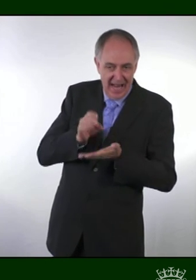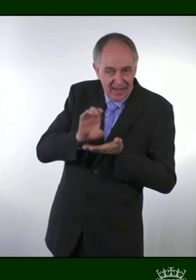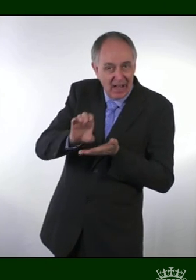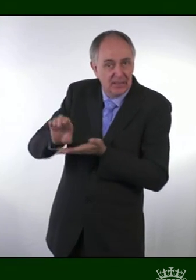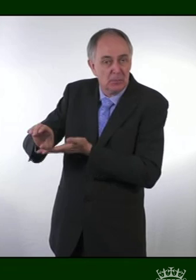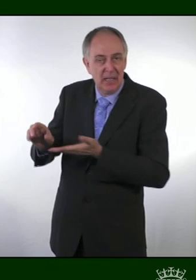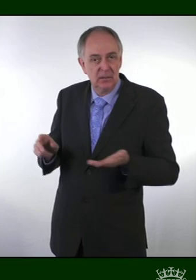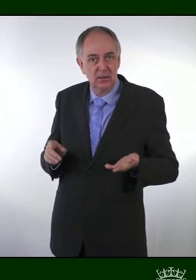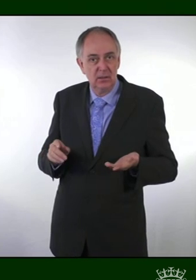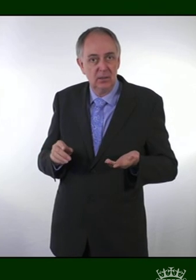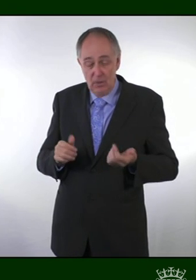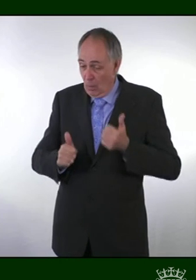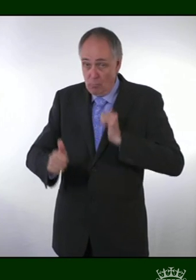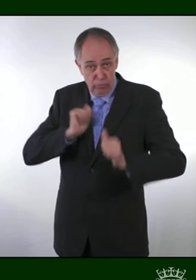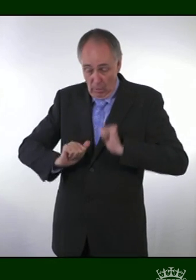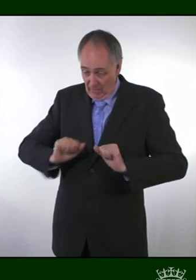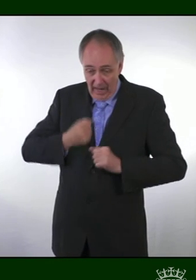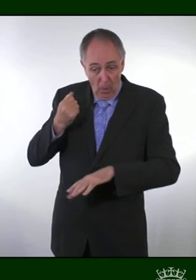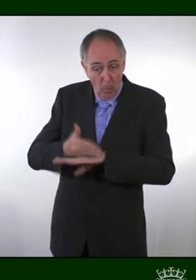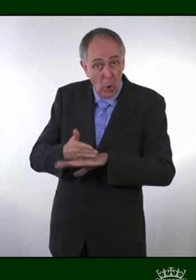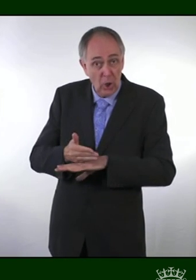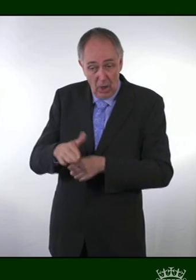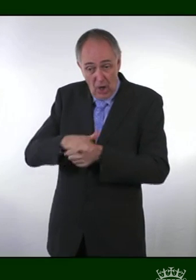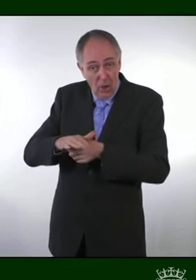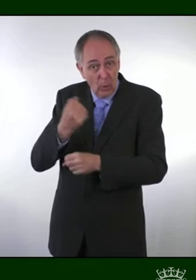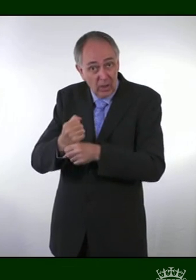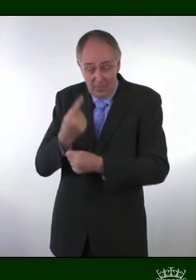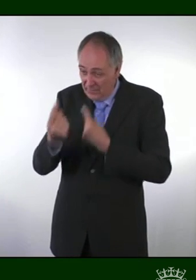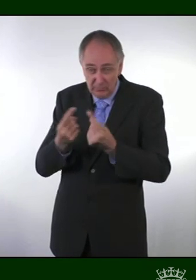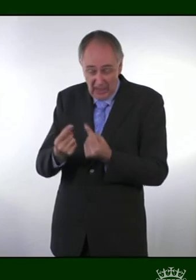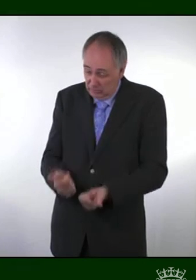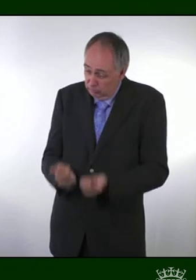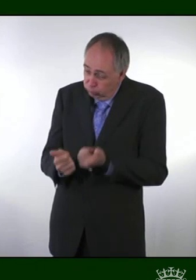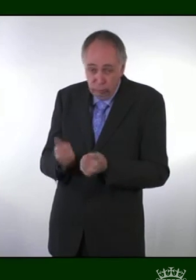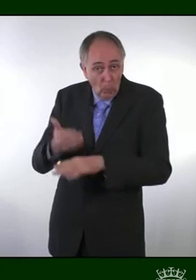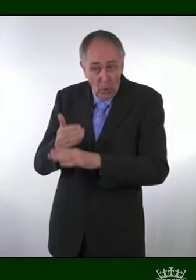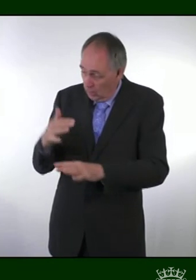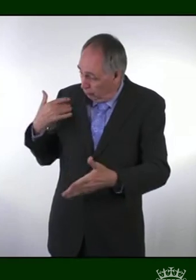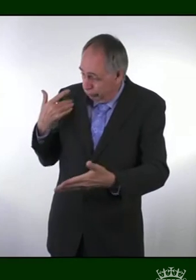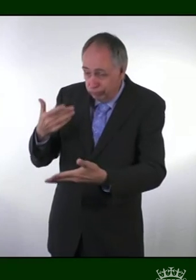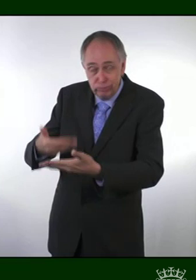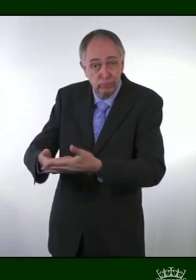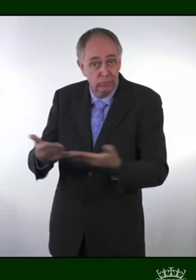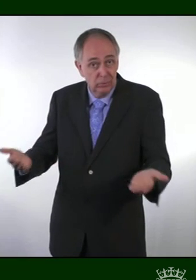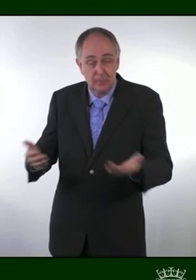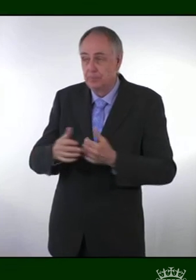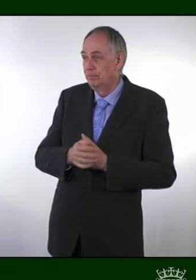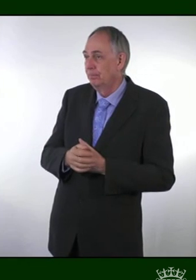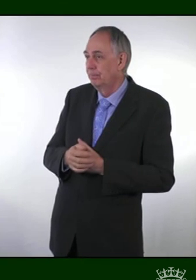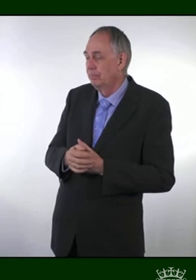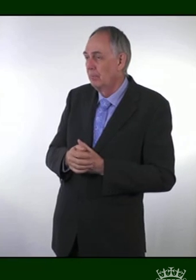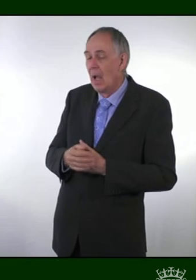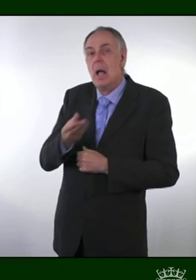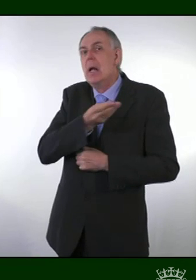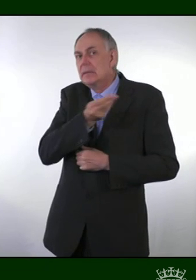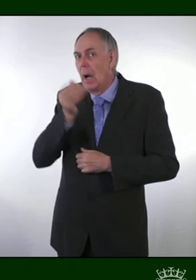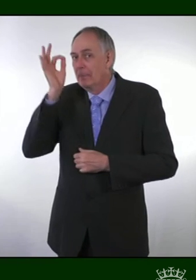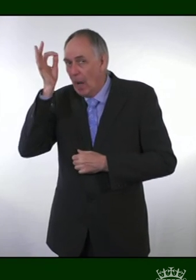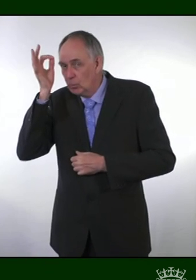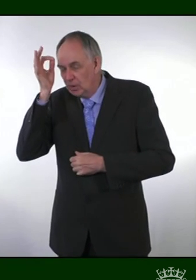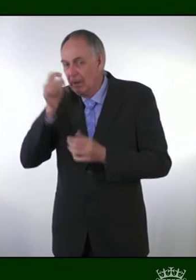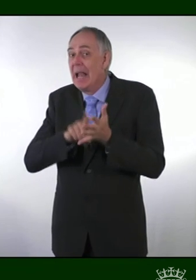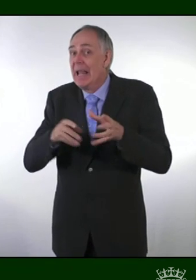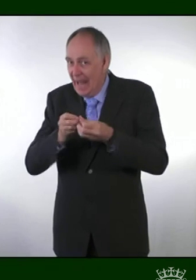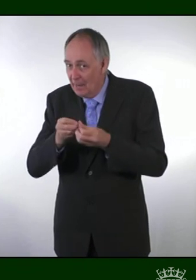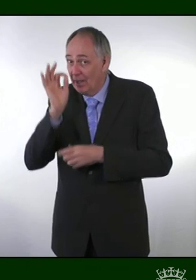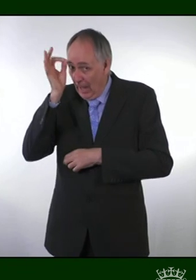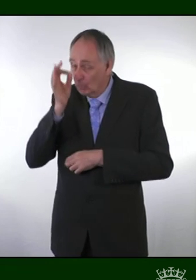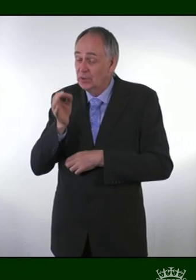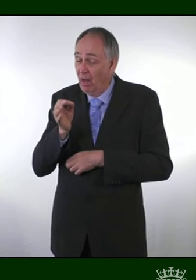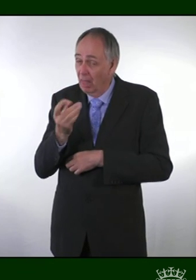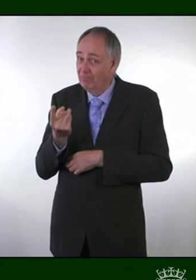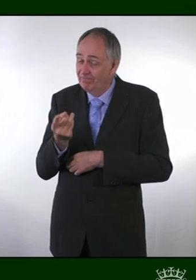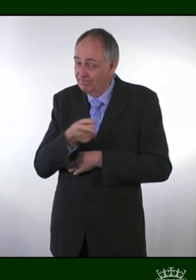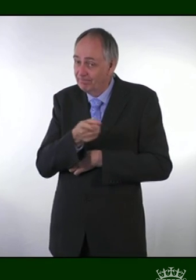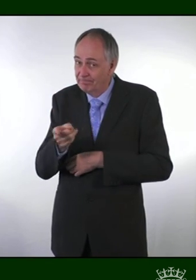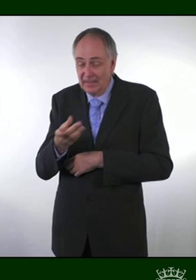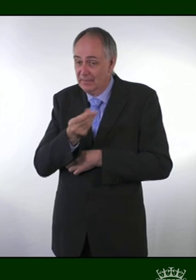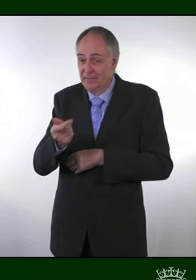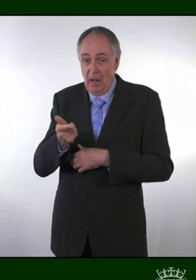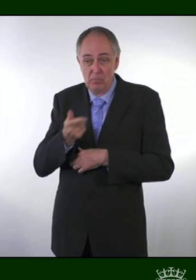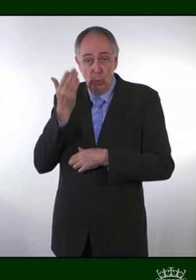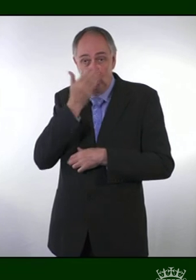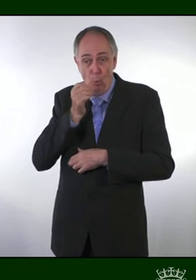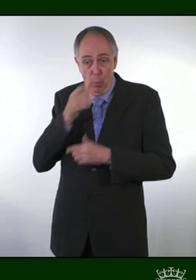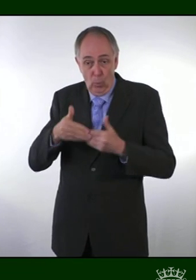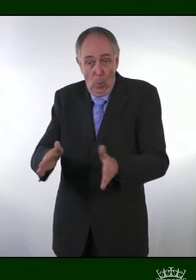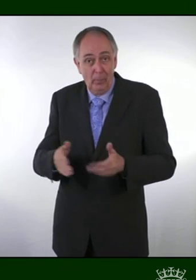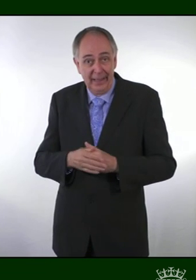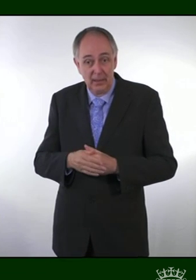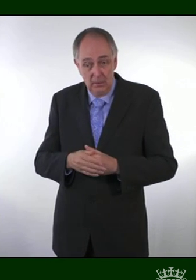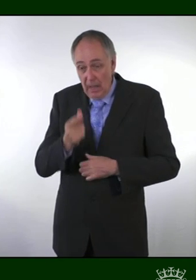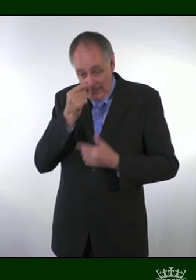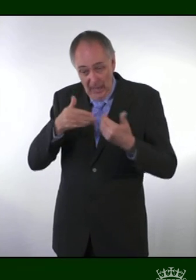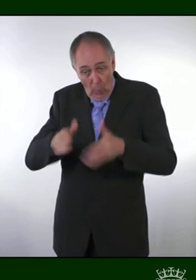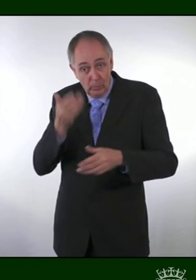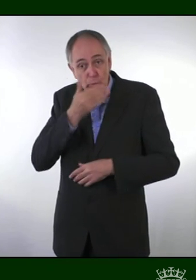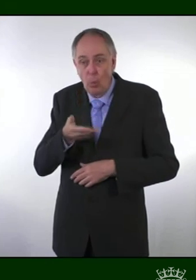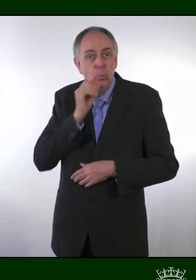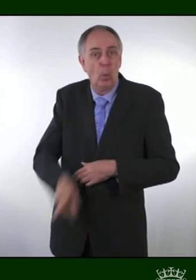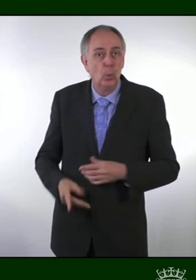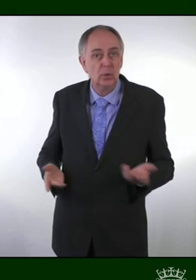It can be very proud of the incredible work that local government officials have done across this country, but I must say that there are some councils, particularly Labour councils, alas, that are not opening their schools now when they could be opening their schools.